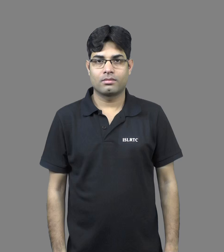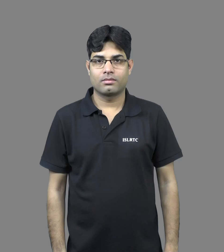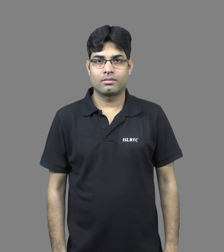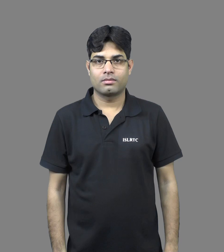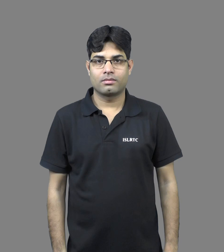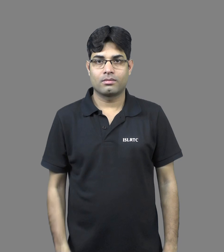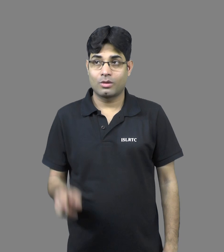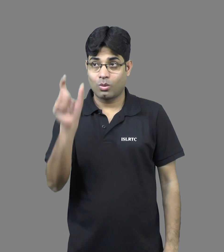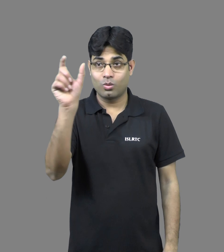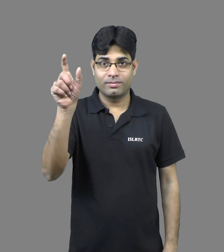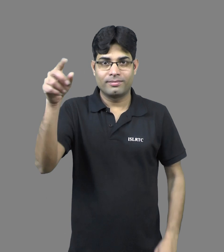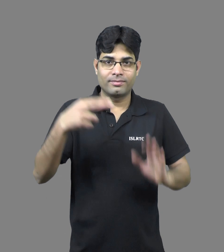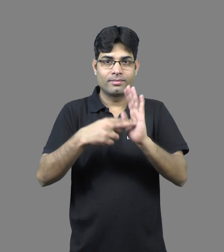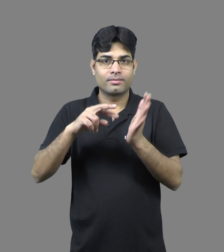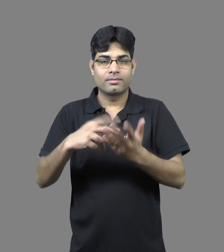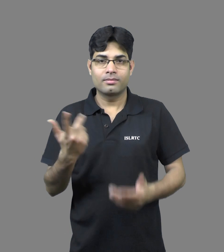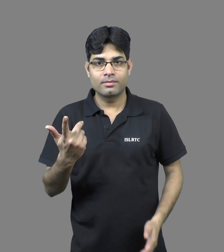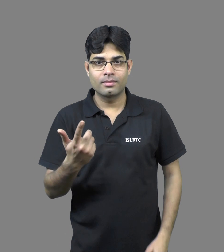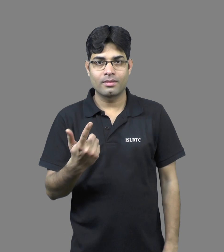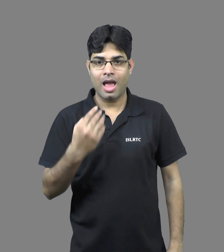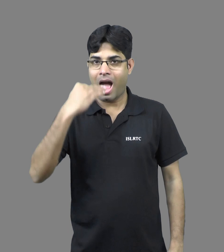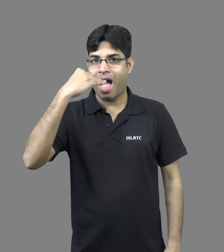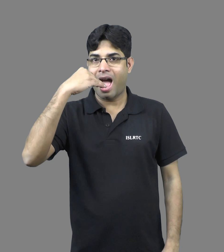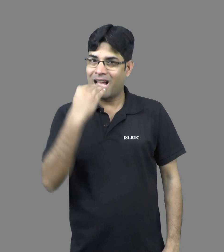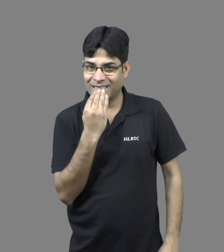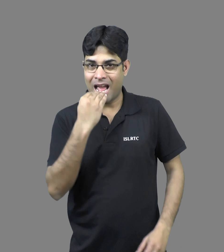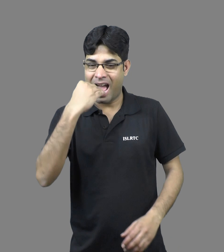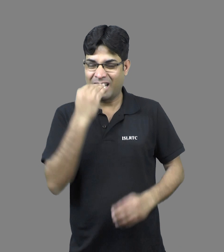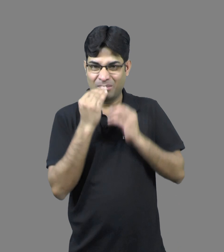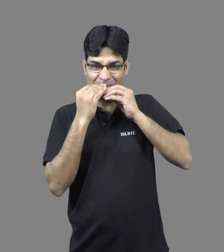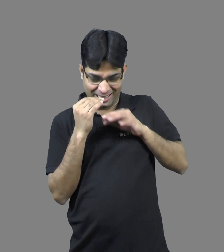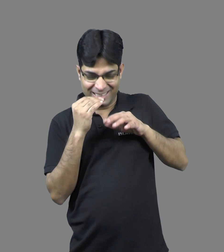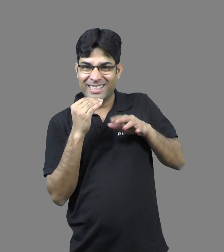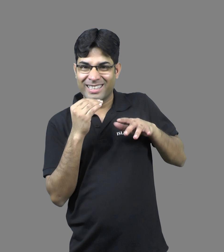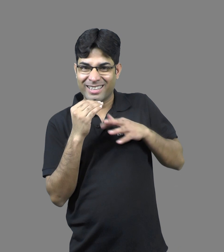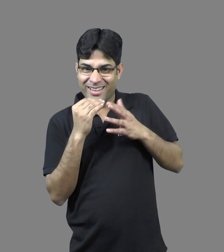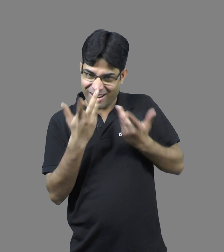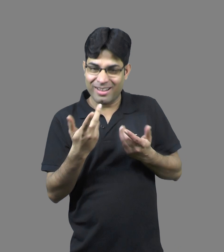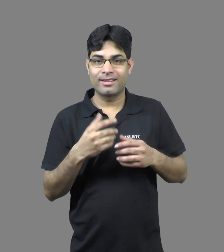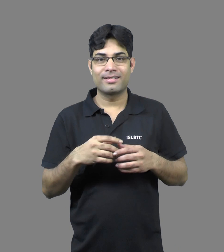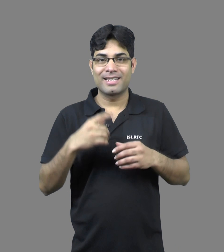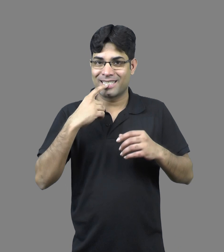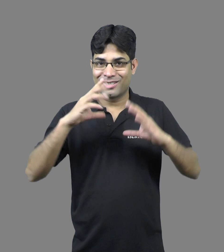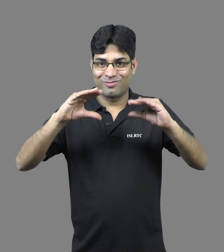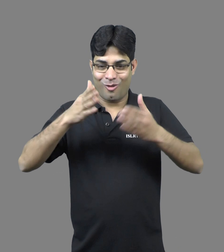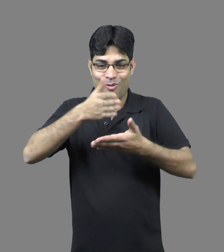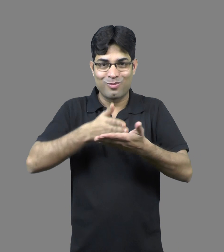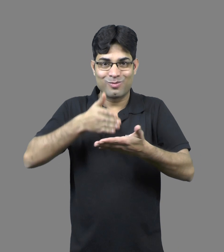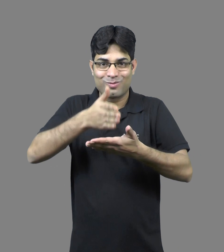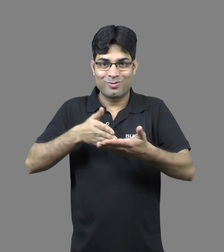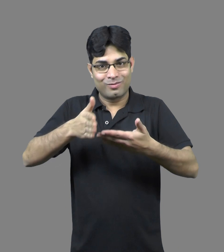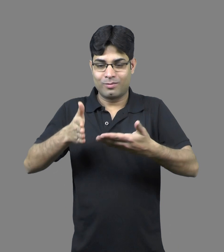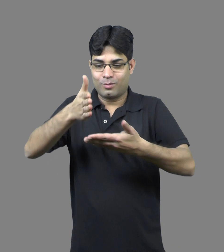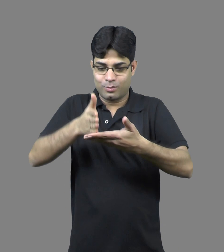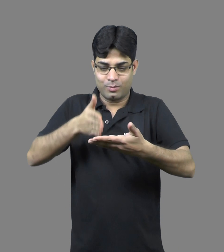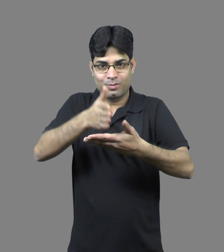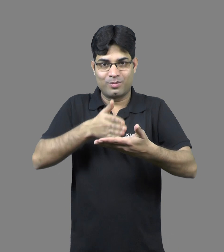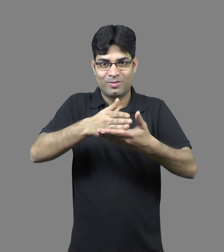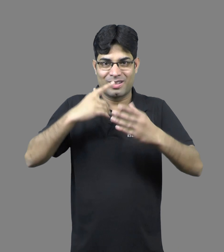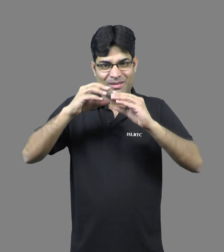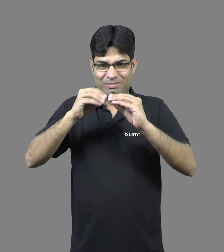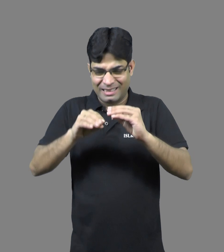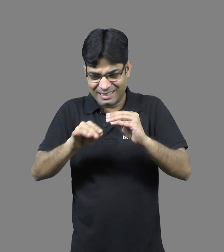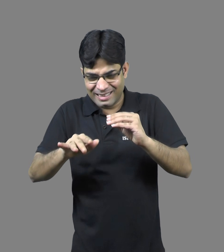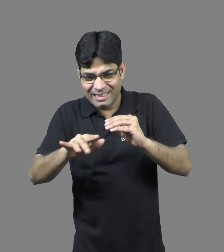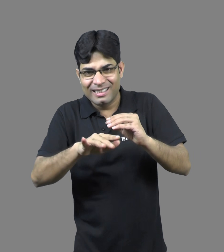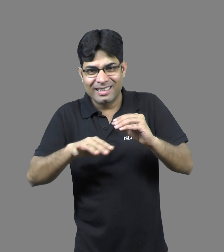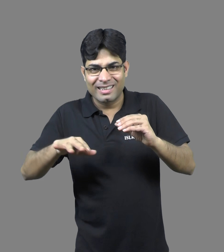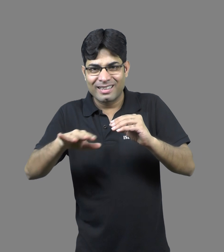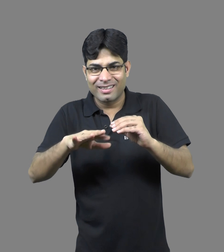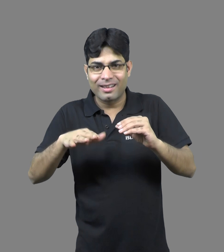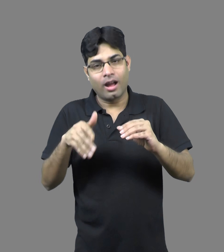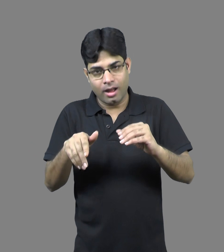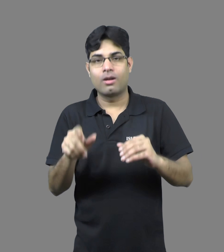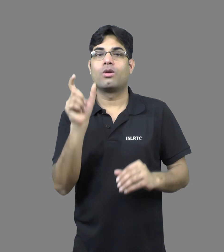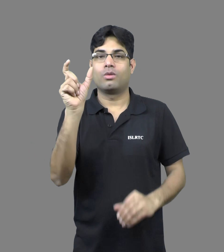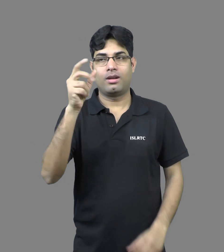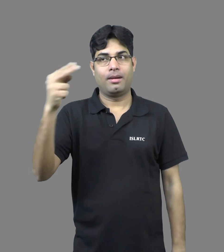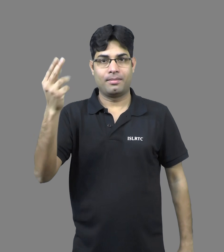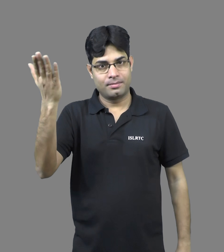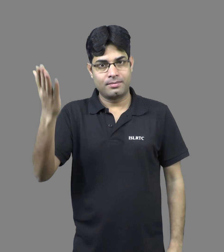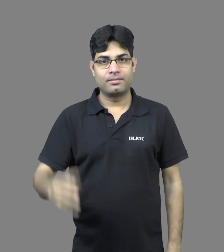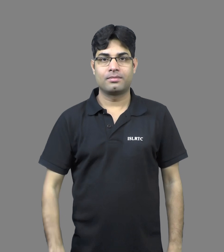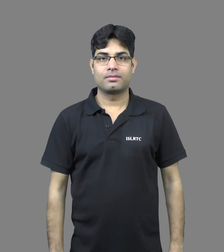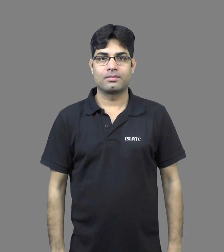Crumb